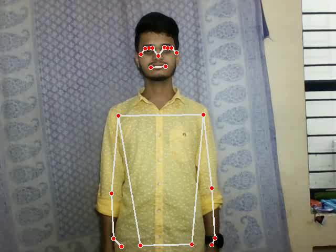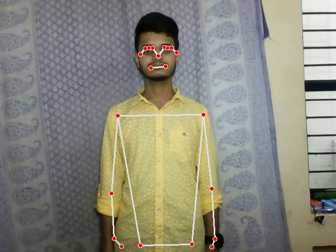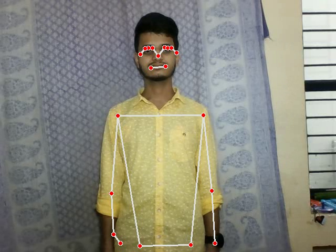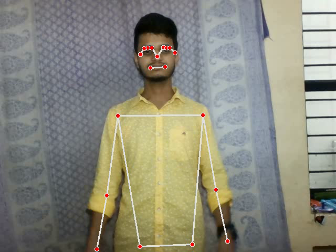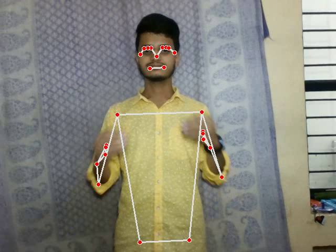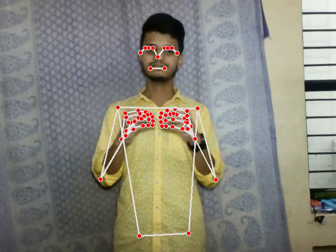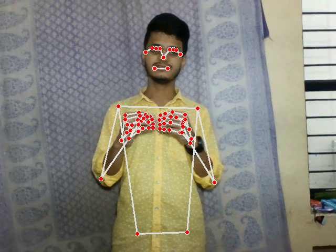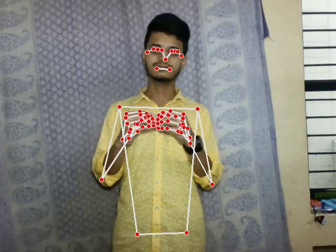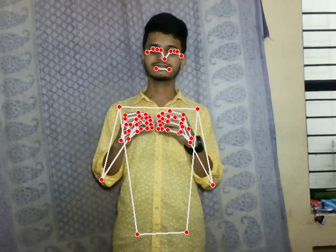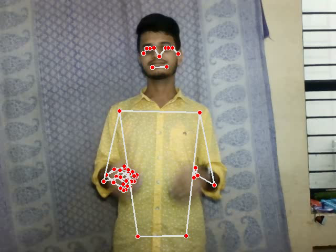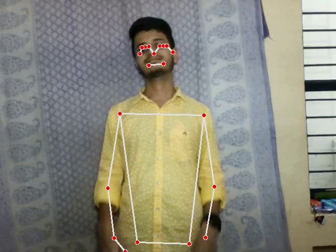more